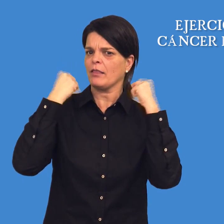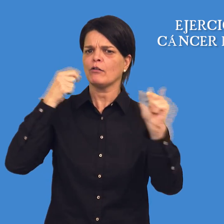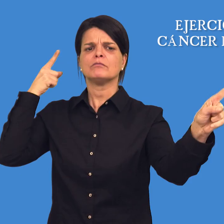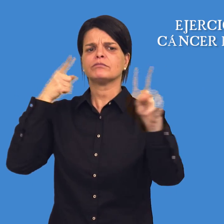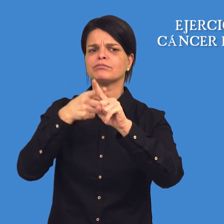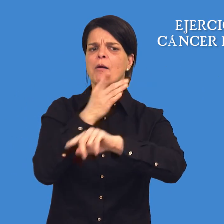objetivo